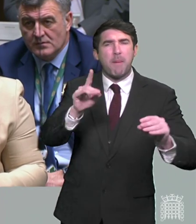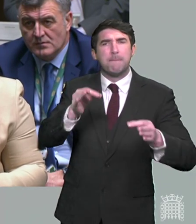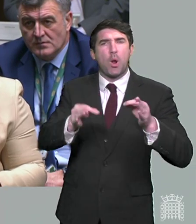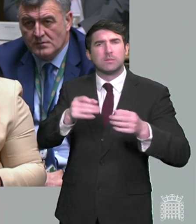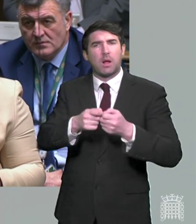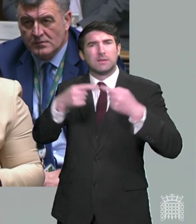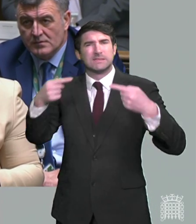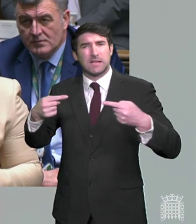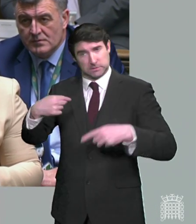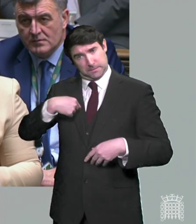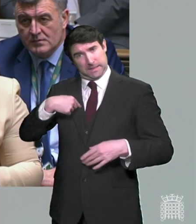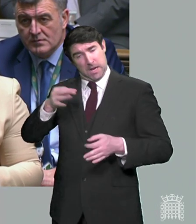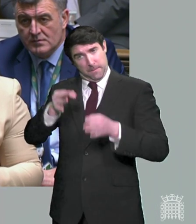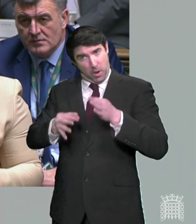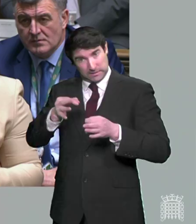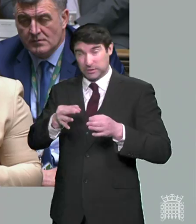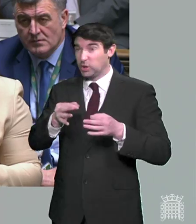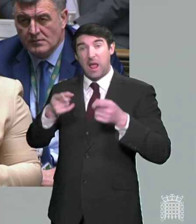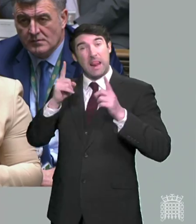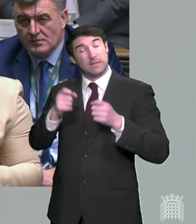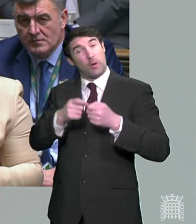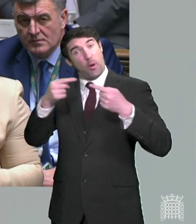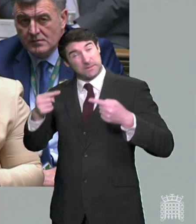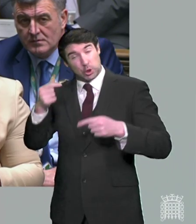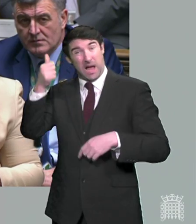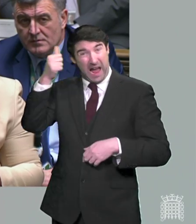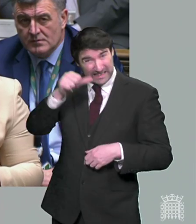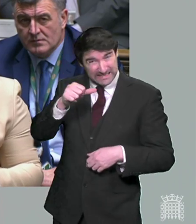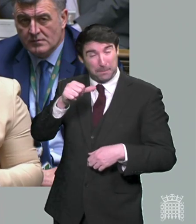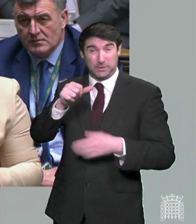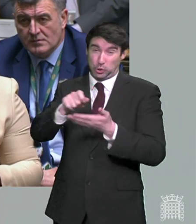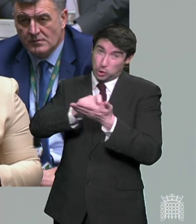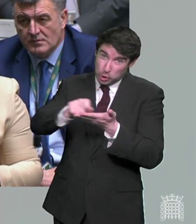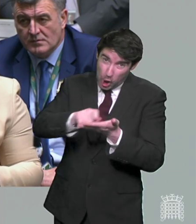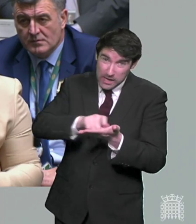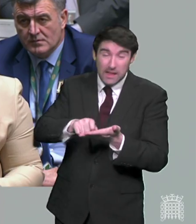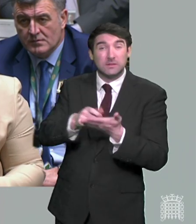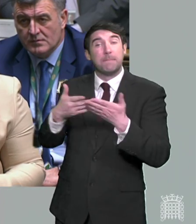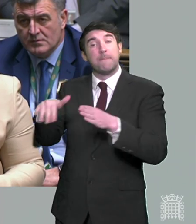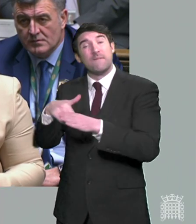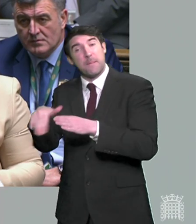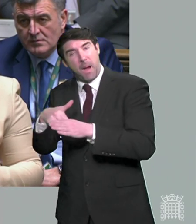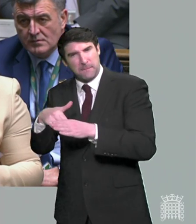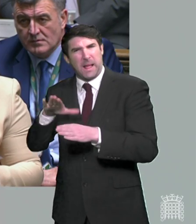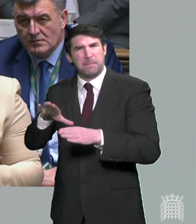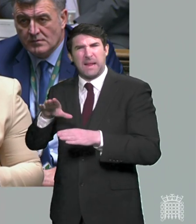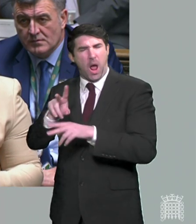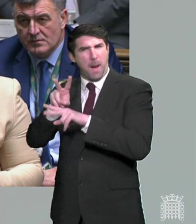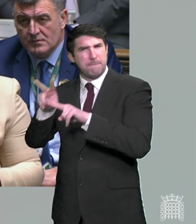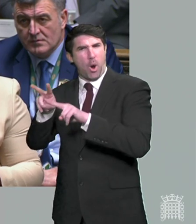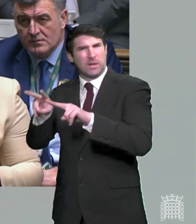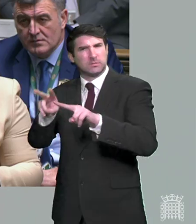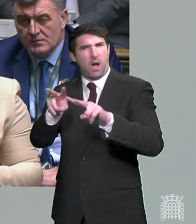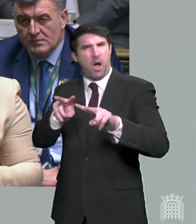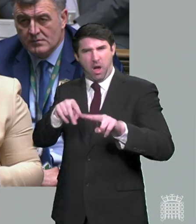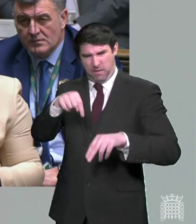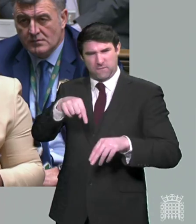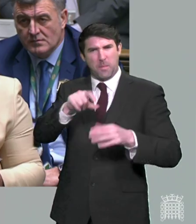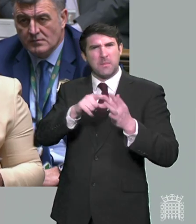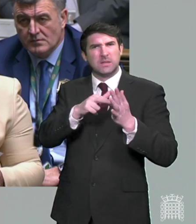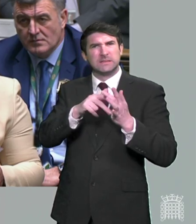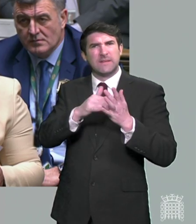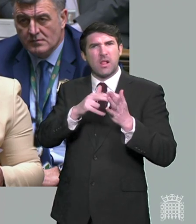Politicians, including myself and the Leader of the Opposition, academics, activists, journalists and even members of the public have been subjected to monitoring by Whitehall officials.